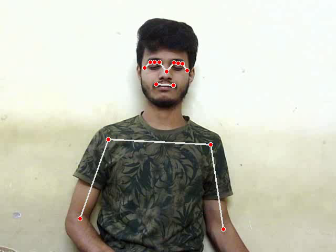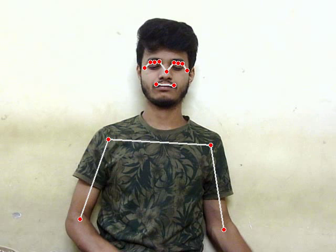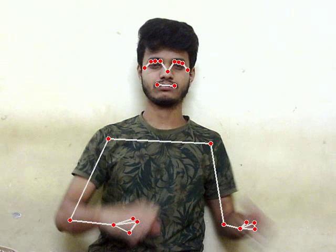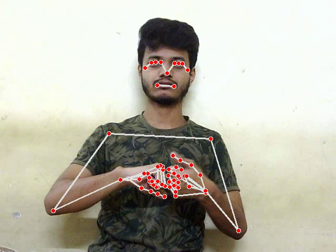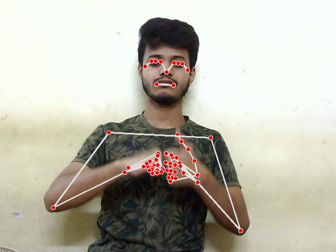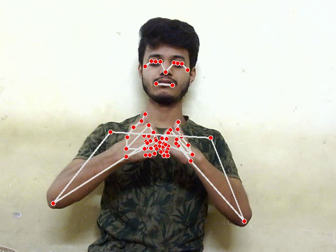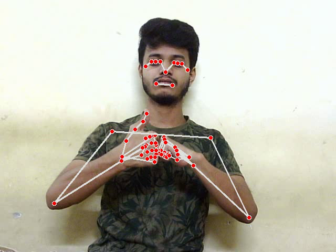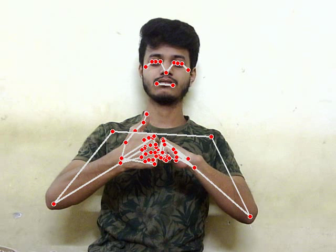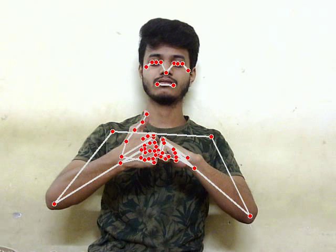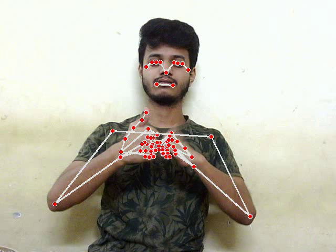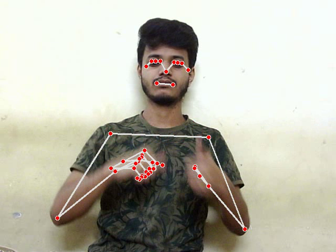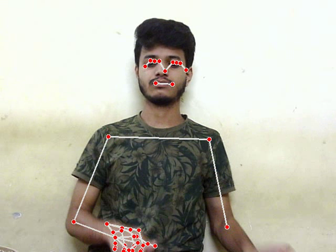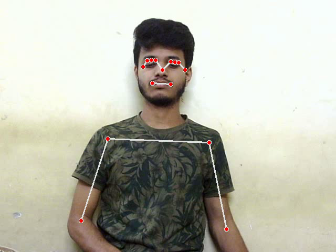how